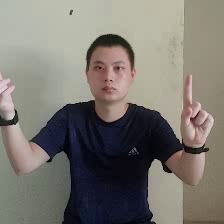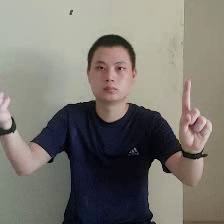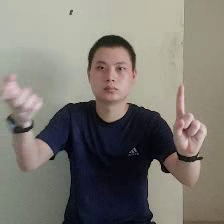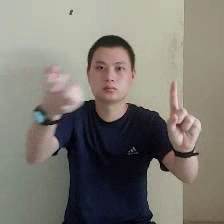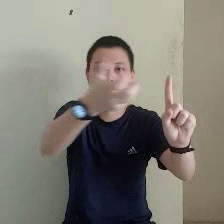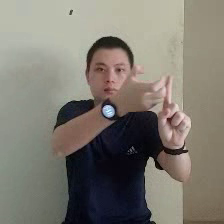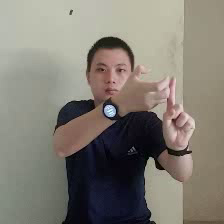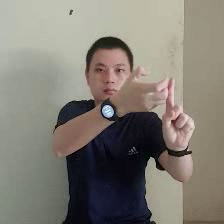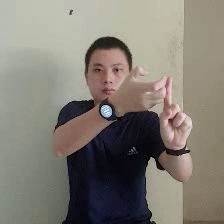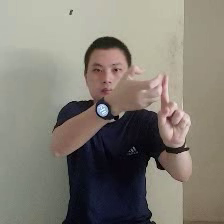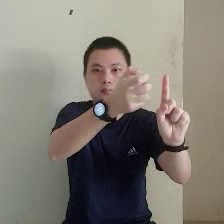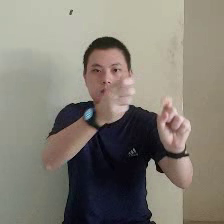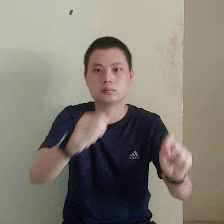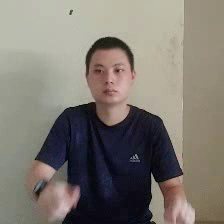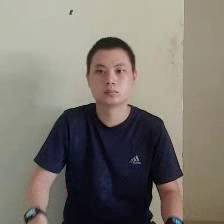Hâm mộ